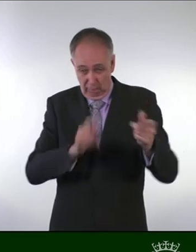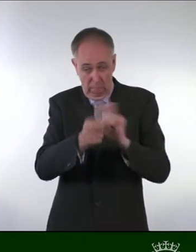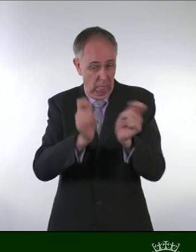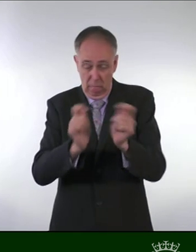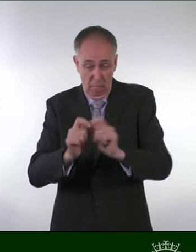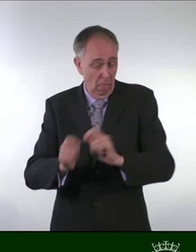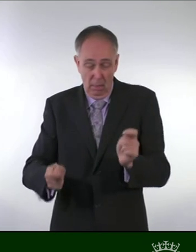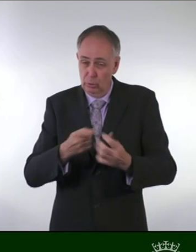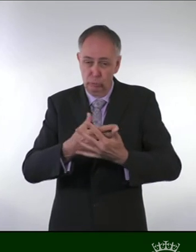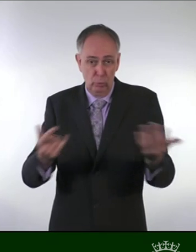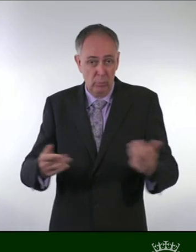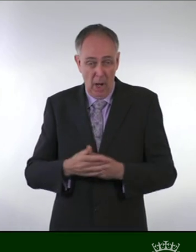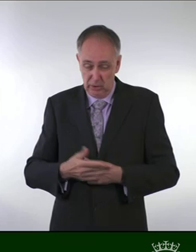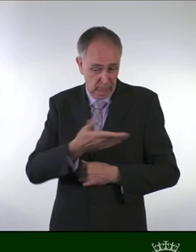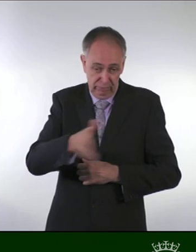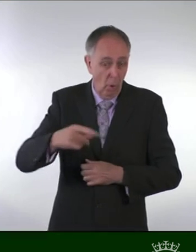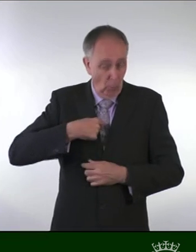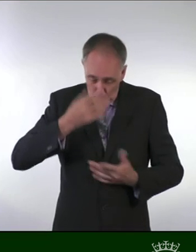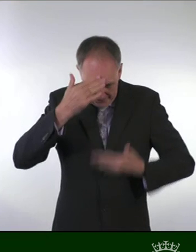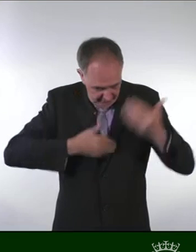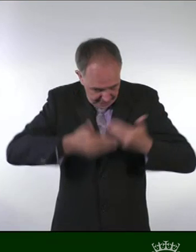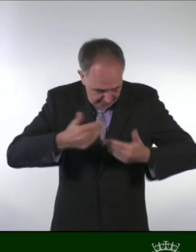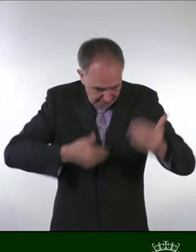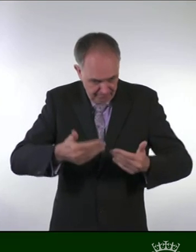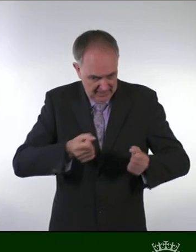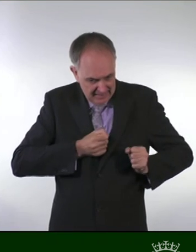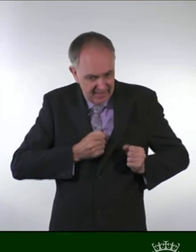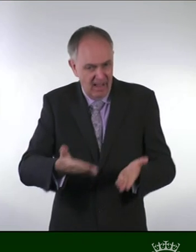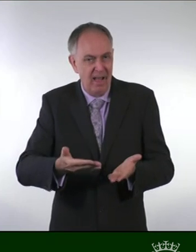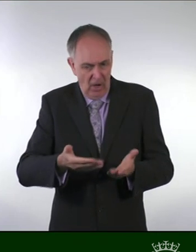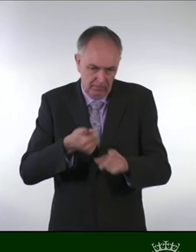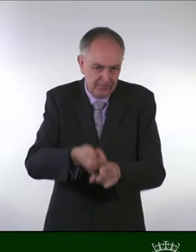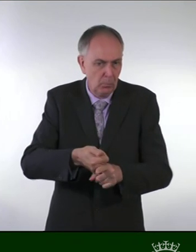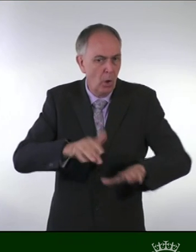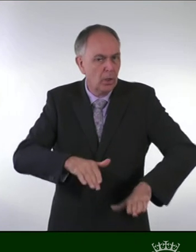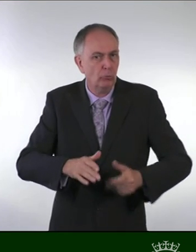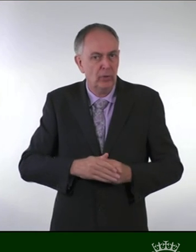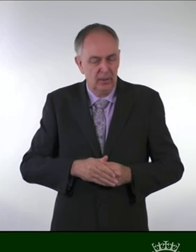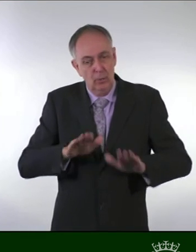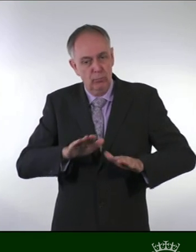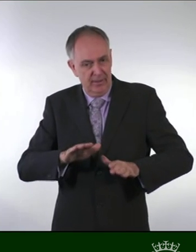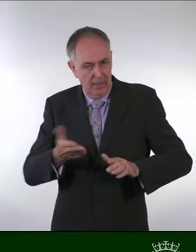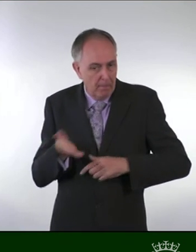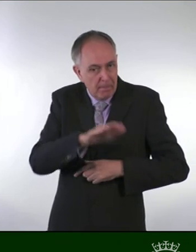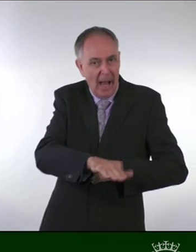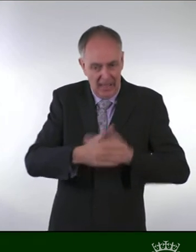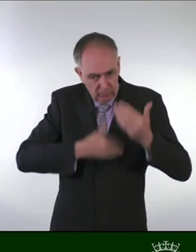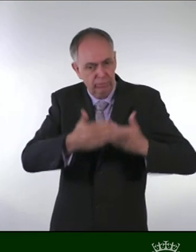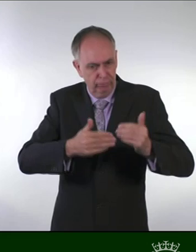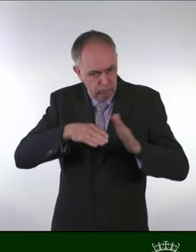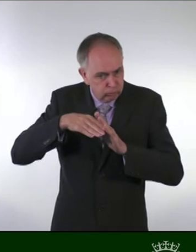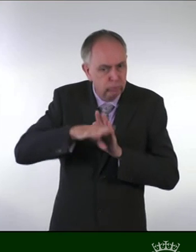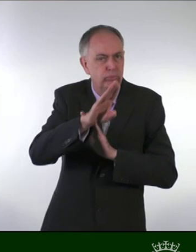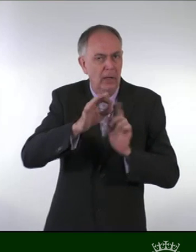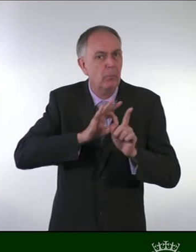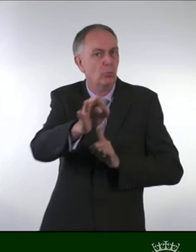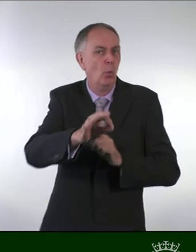We are getting on with delivering on our agenda for the country, getting this country through this pandemic and taking it forward.